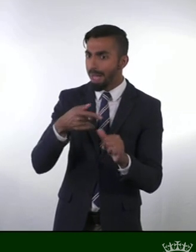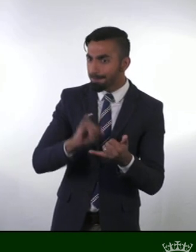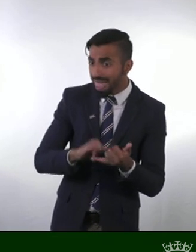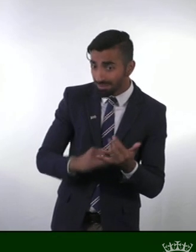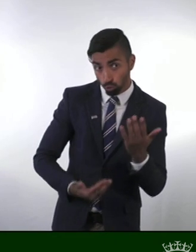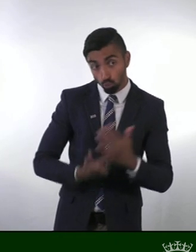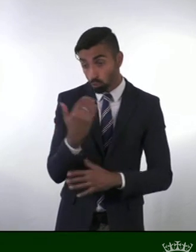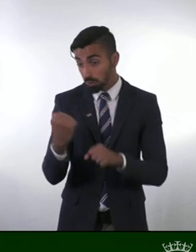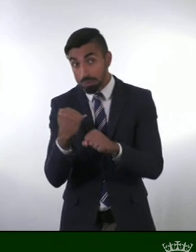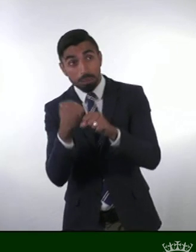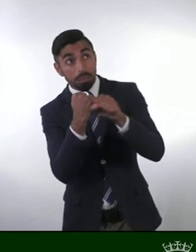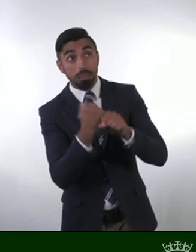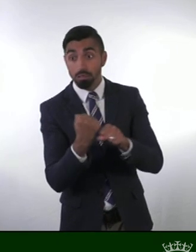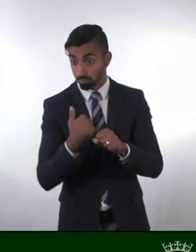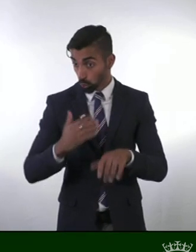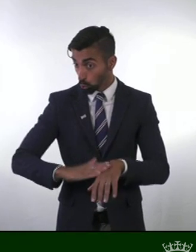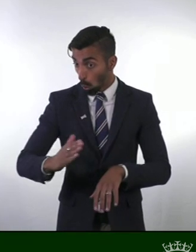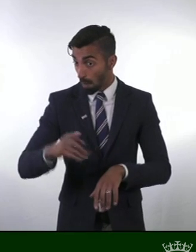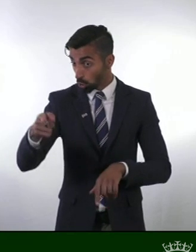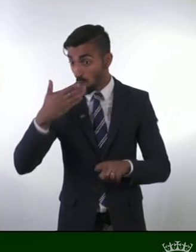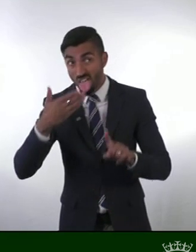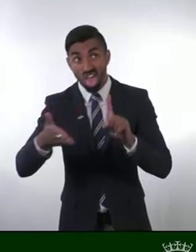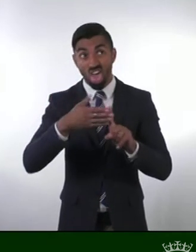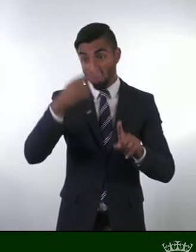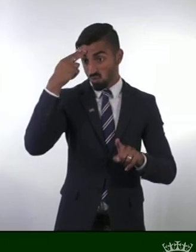We will even let him call it the Boris bypass—let us please just get it built.